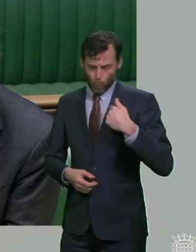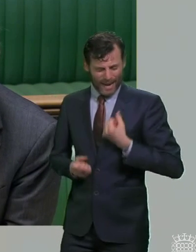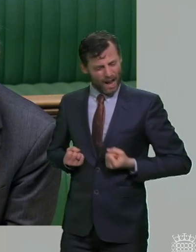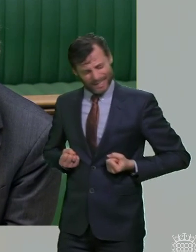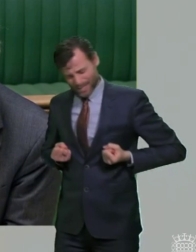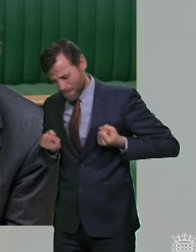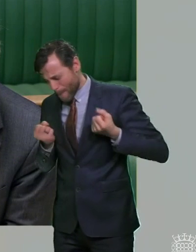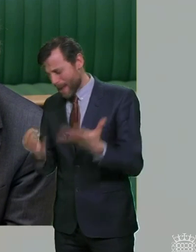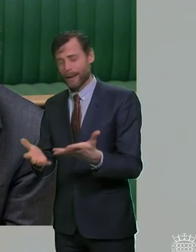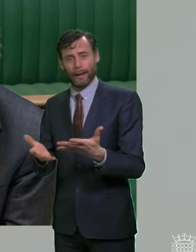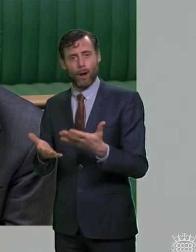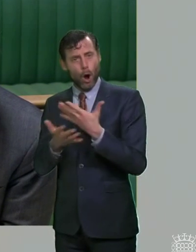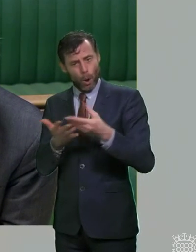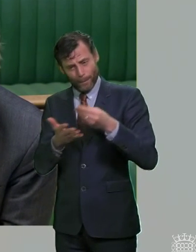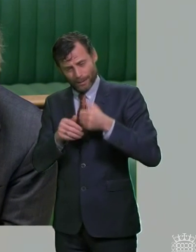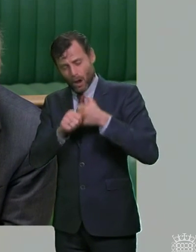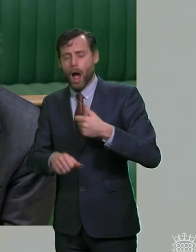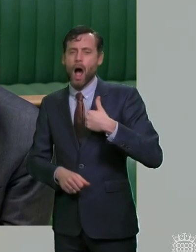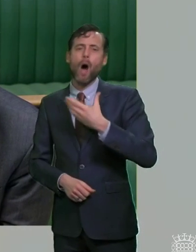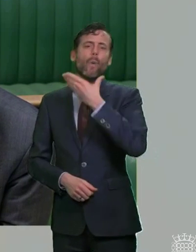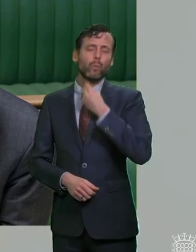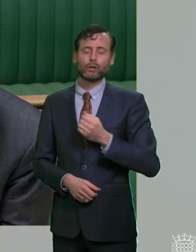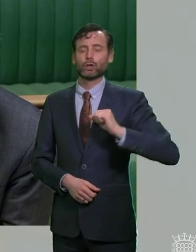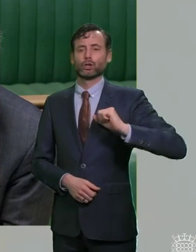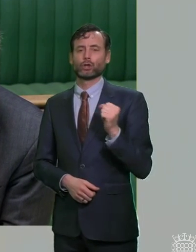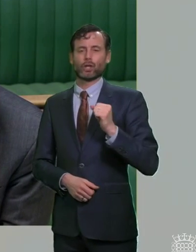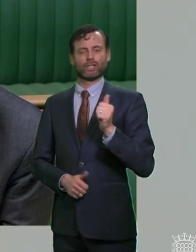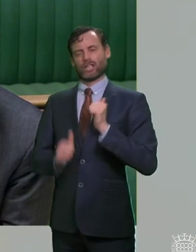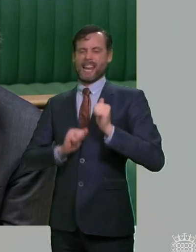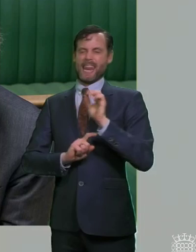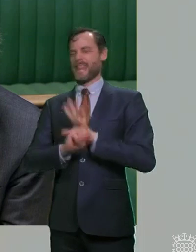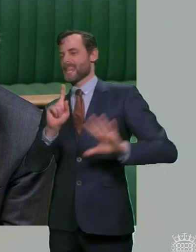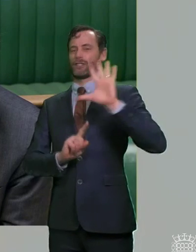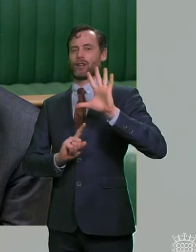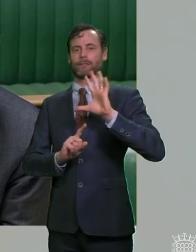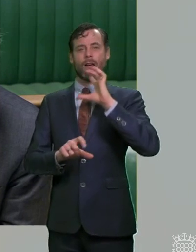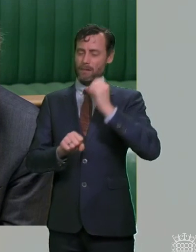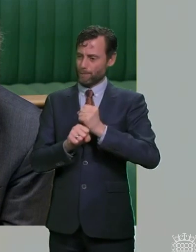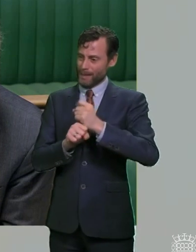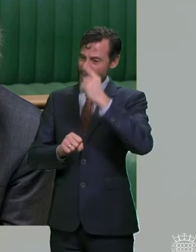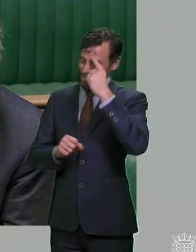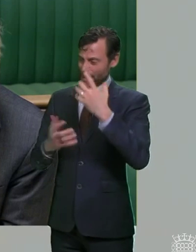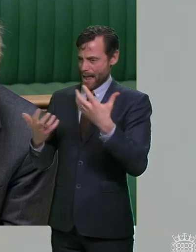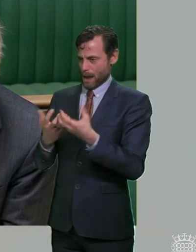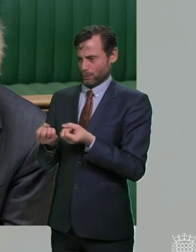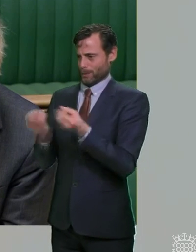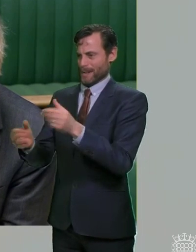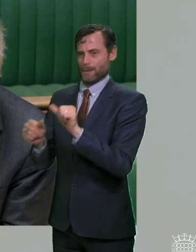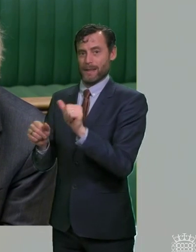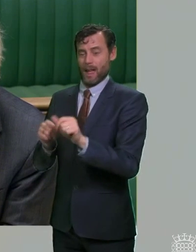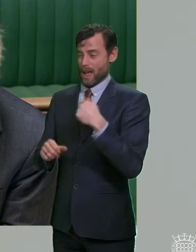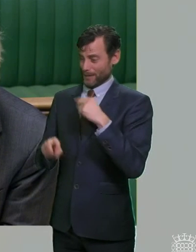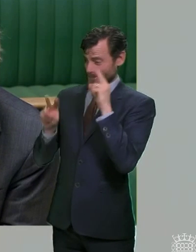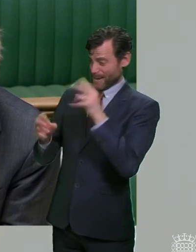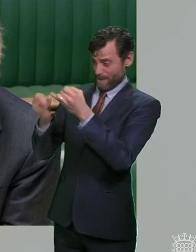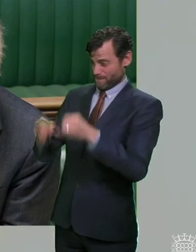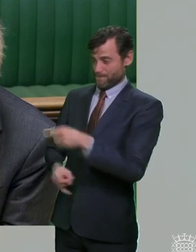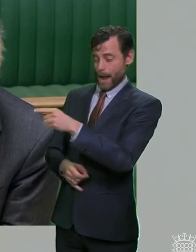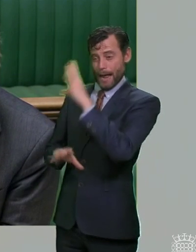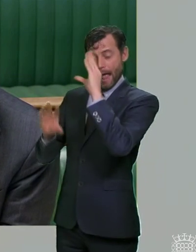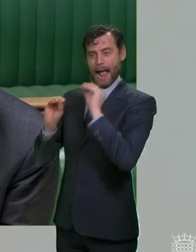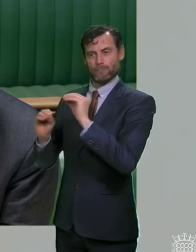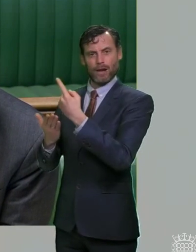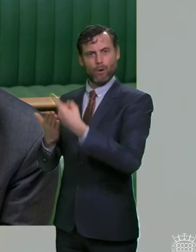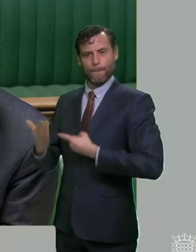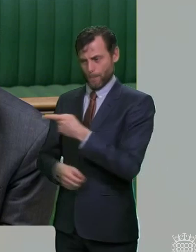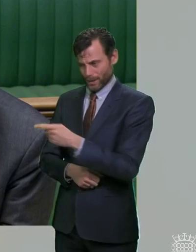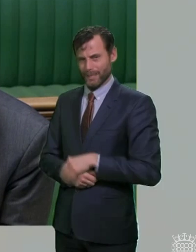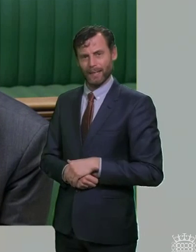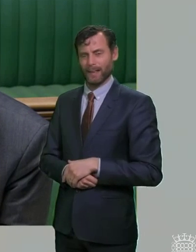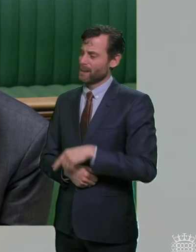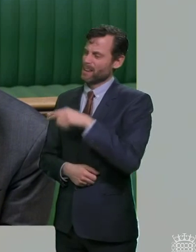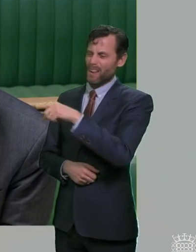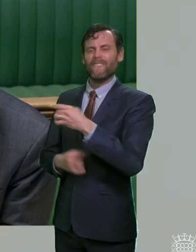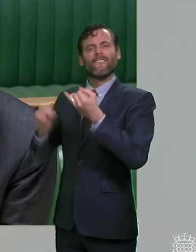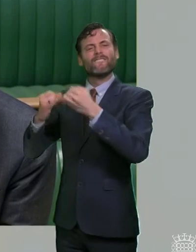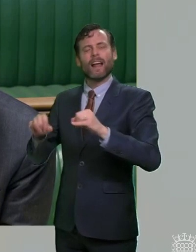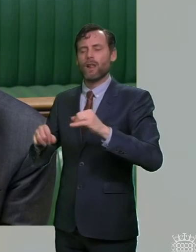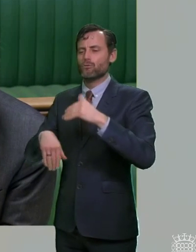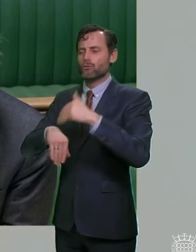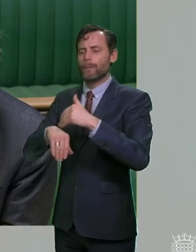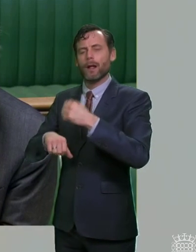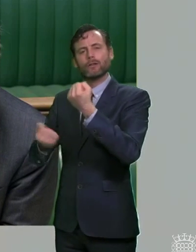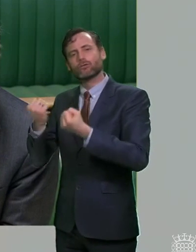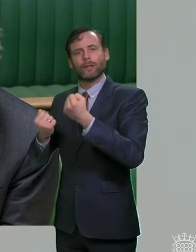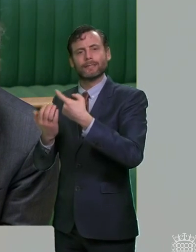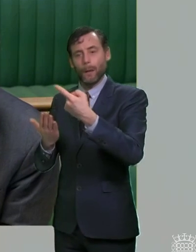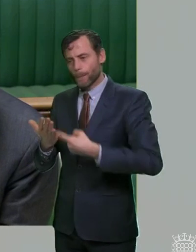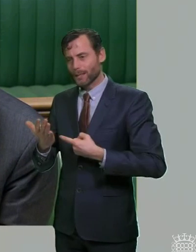I wish that the Scottish nationalist Government would spend that money better, because it is very sad to see some of the failures in education policy in Scotland and the failures in their criminal justice policy and fighting crime.